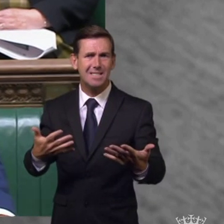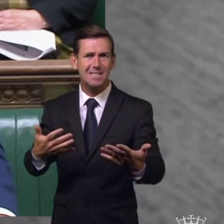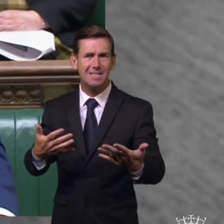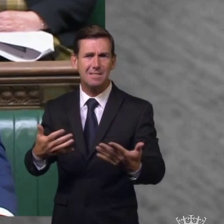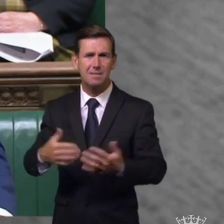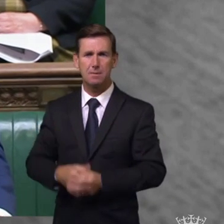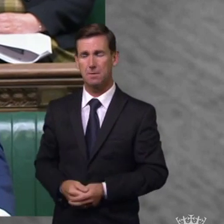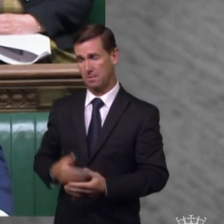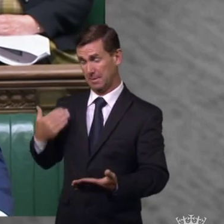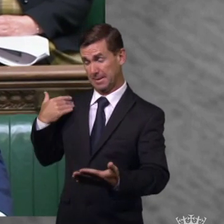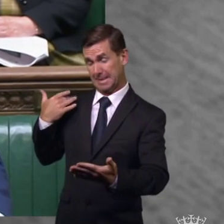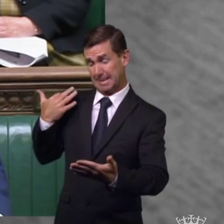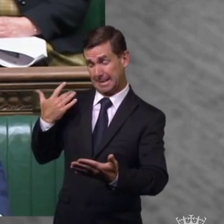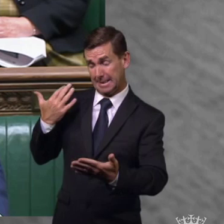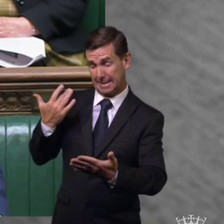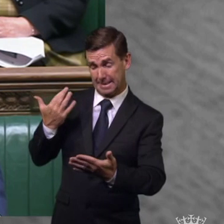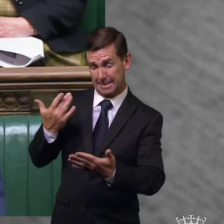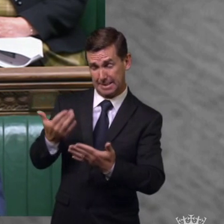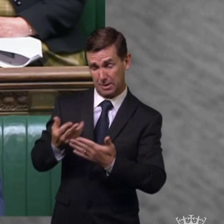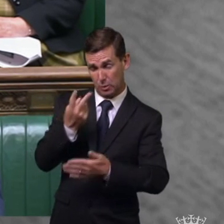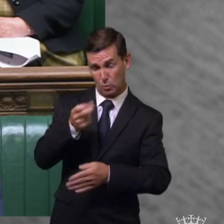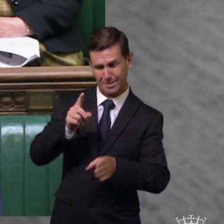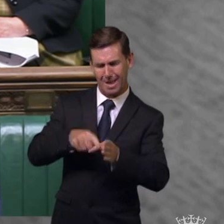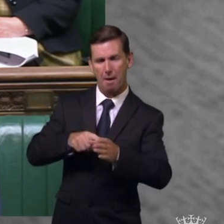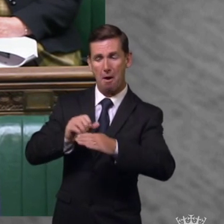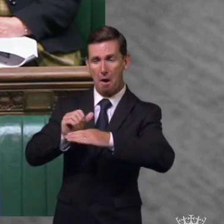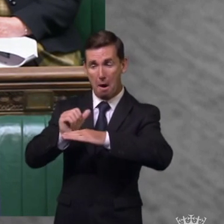Since then, a fragile democracy emerged.